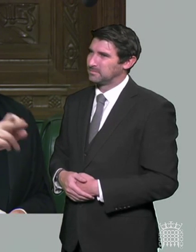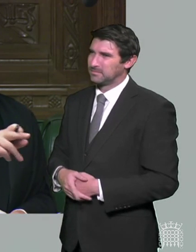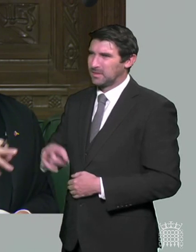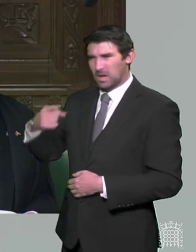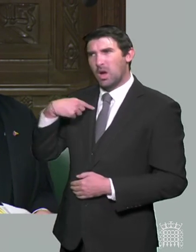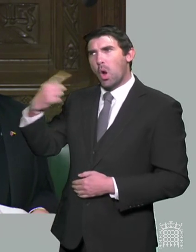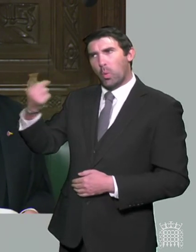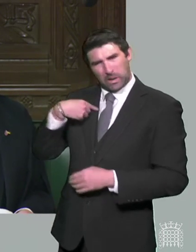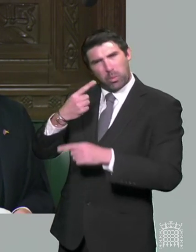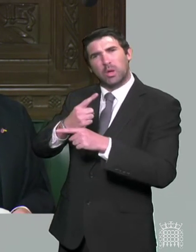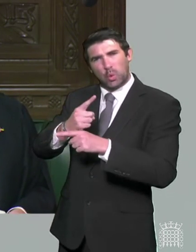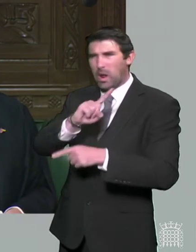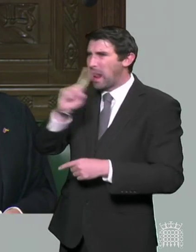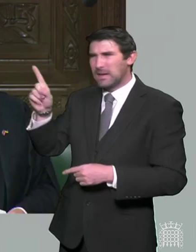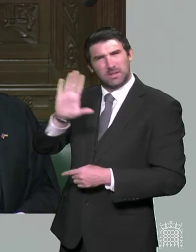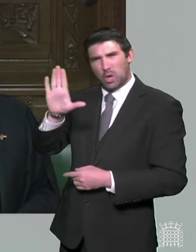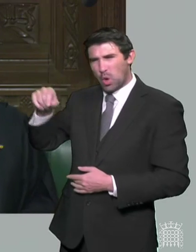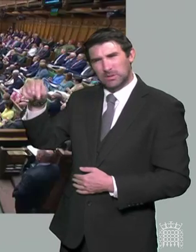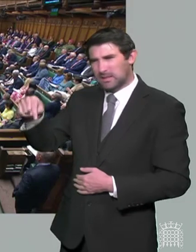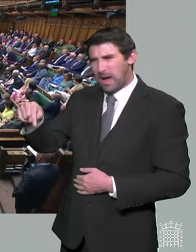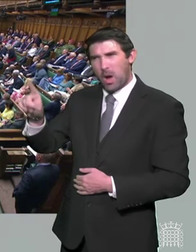Order. Have a conversation later!